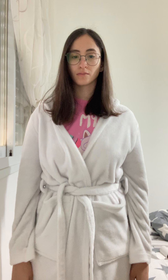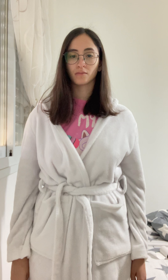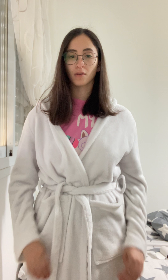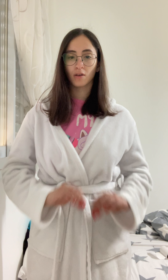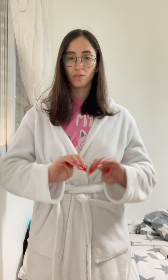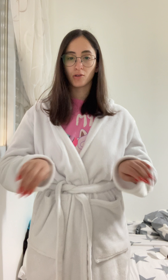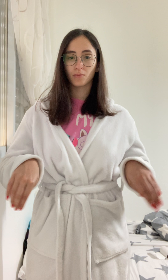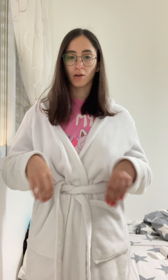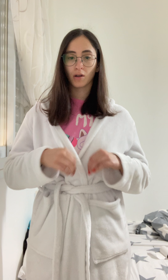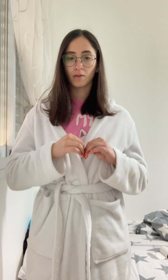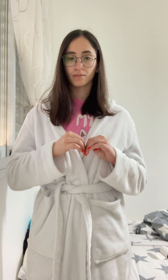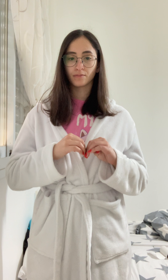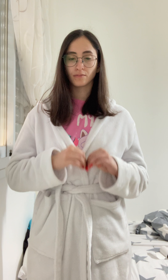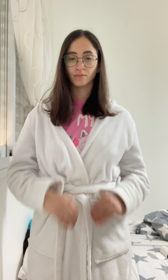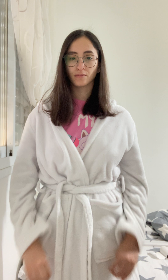משפחה